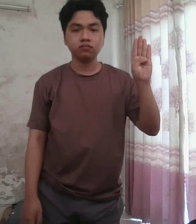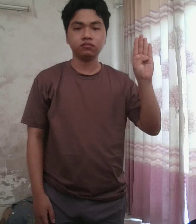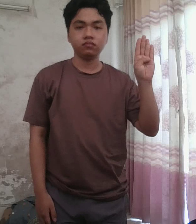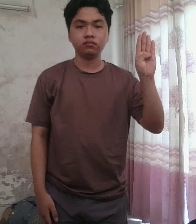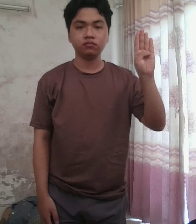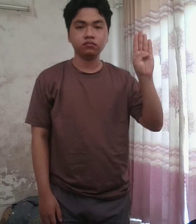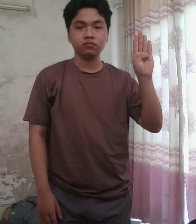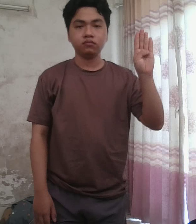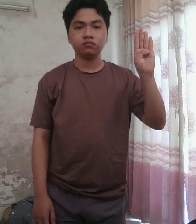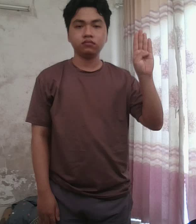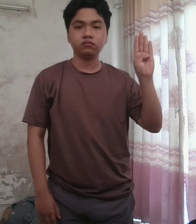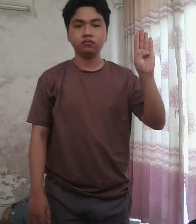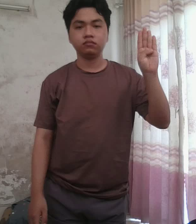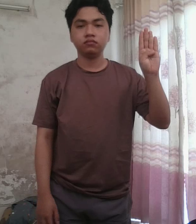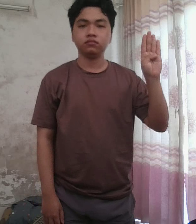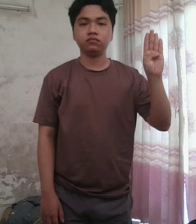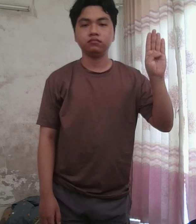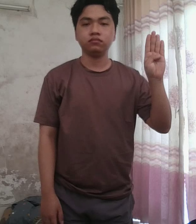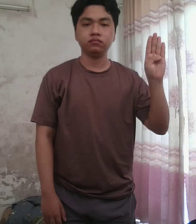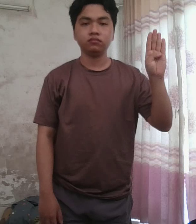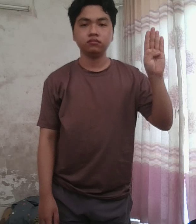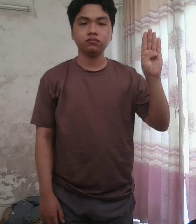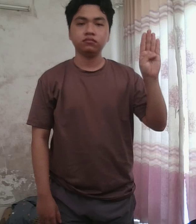b